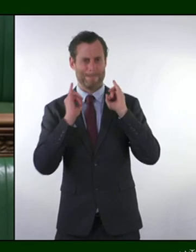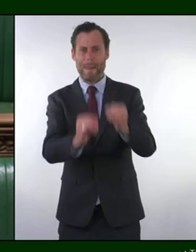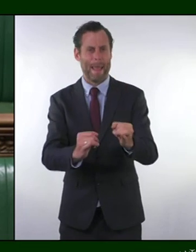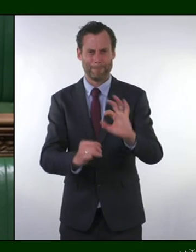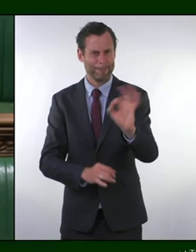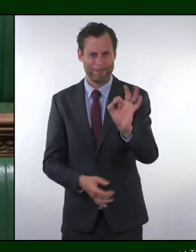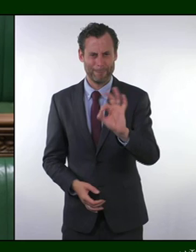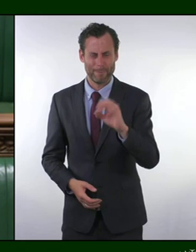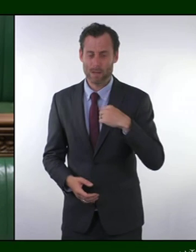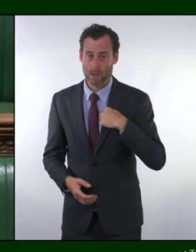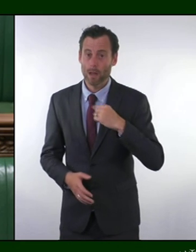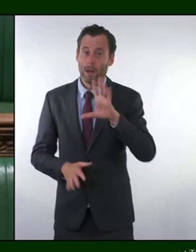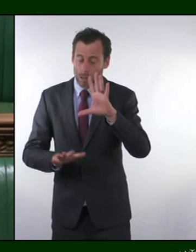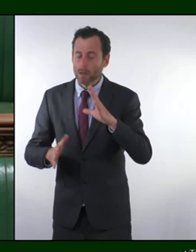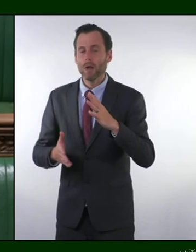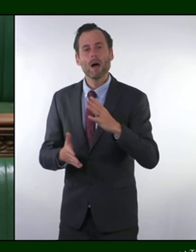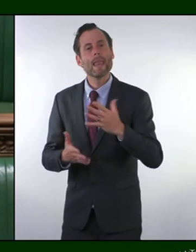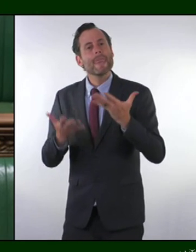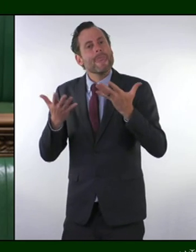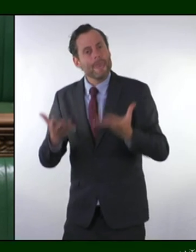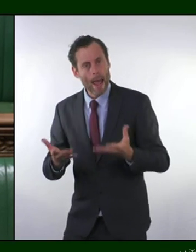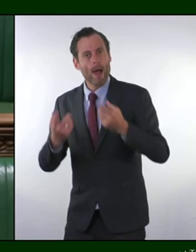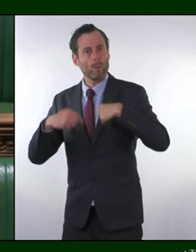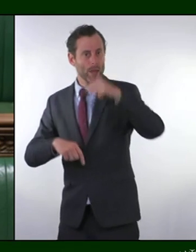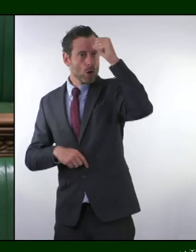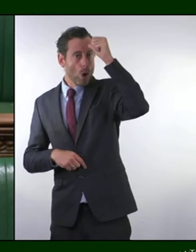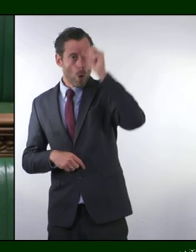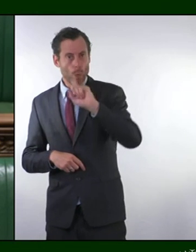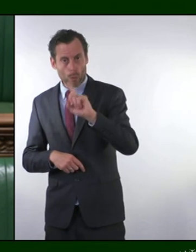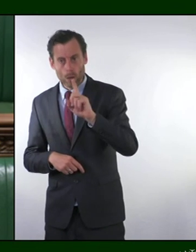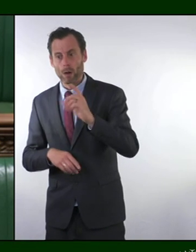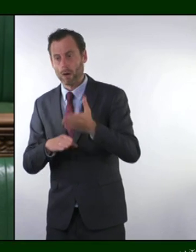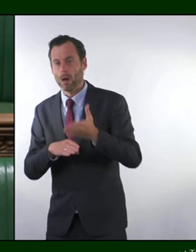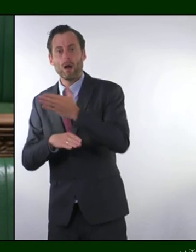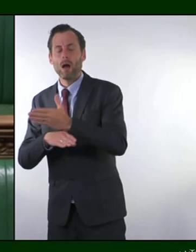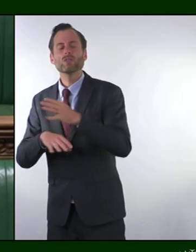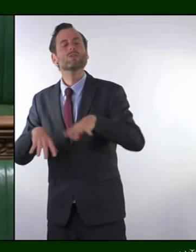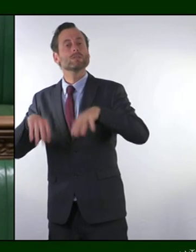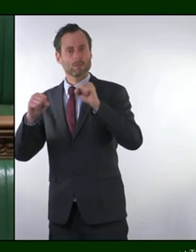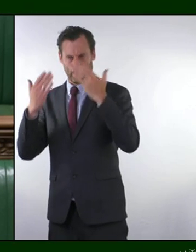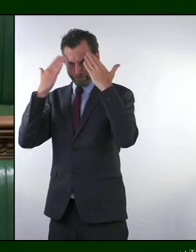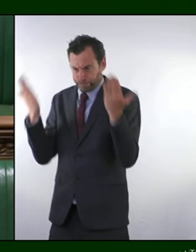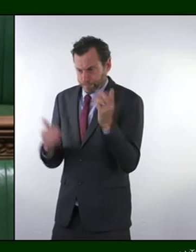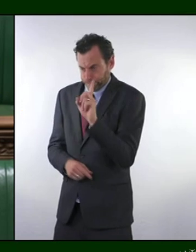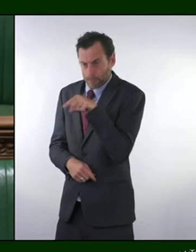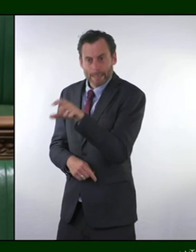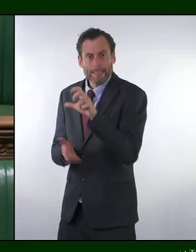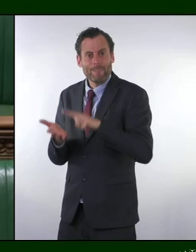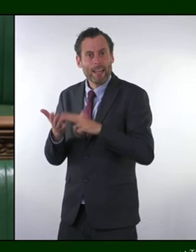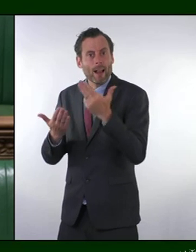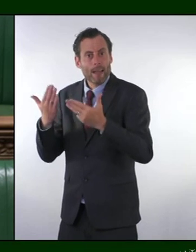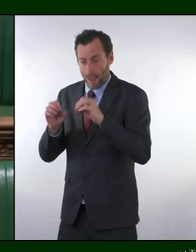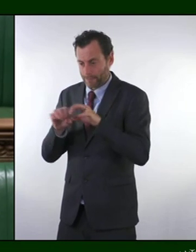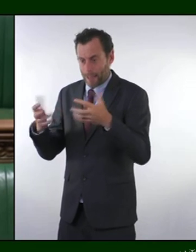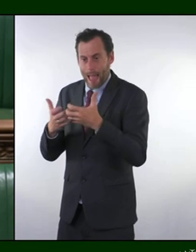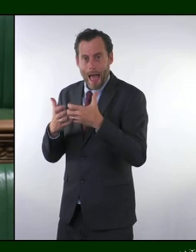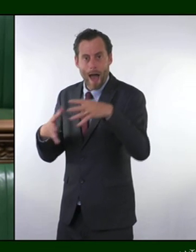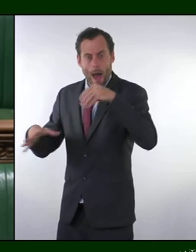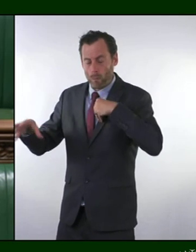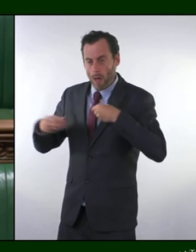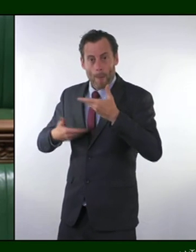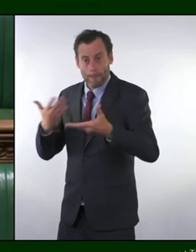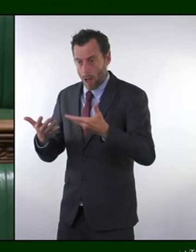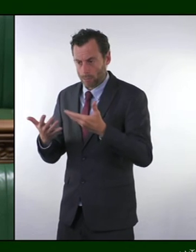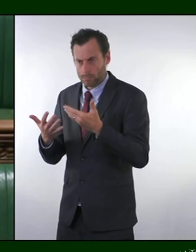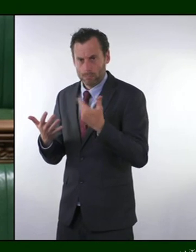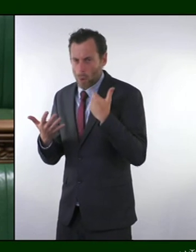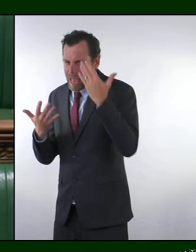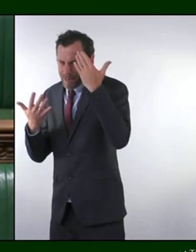The reality is that we now know things about the way the coronavirus is passed from person to person without symptoms that we just did not know.